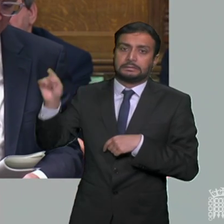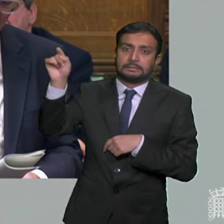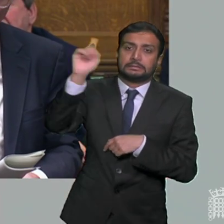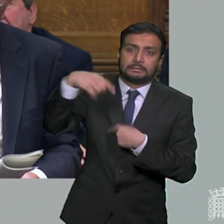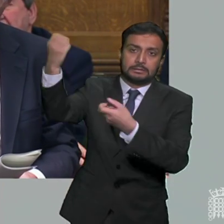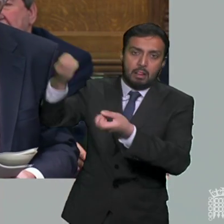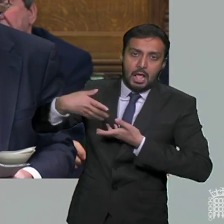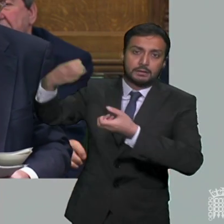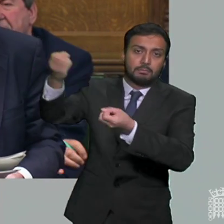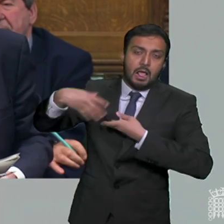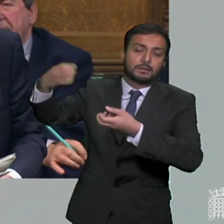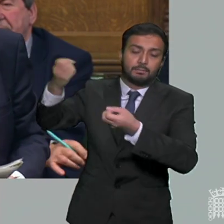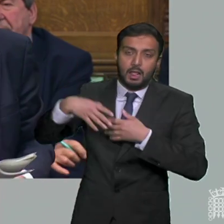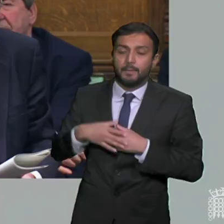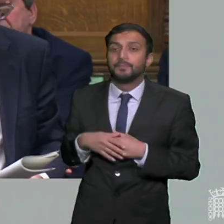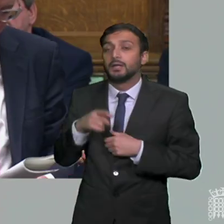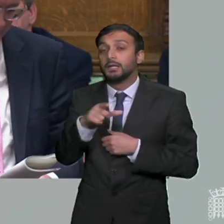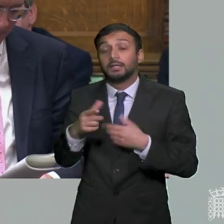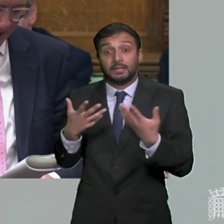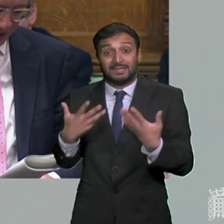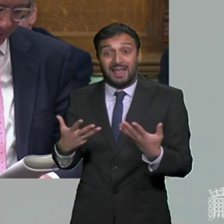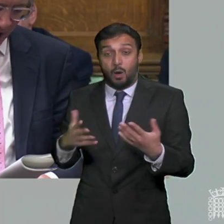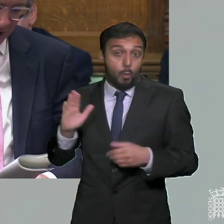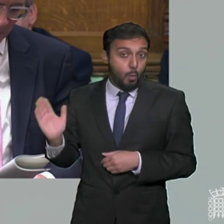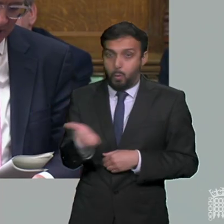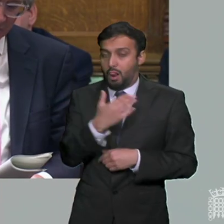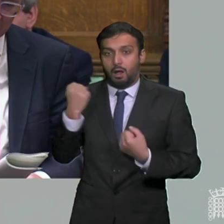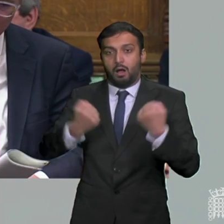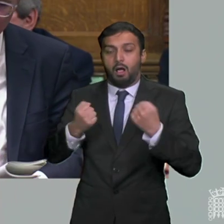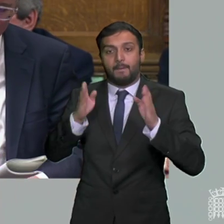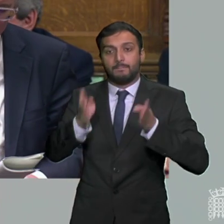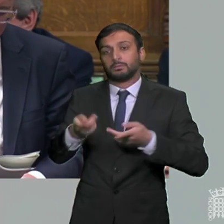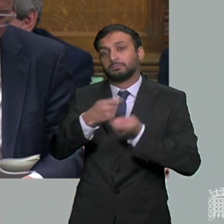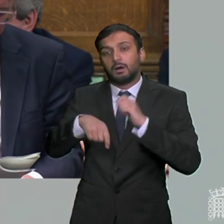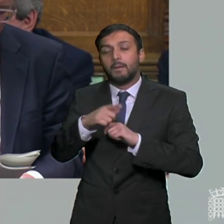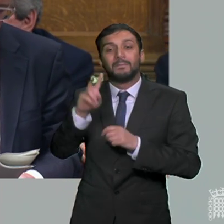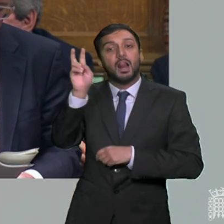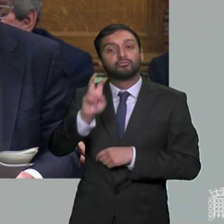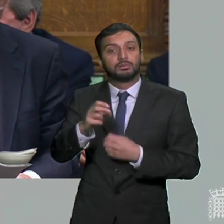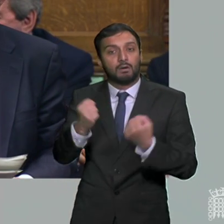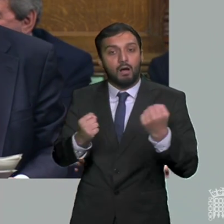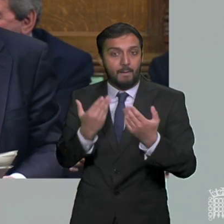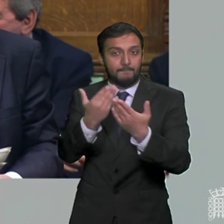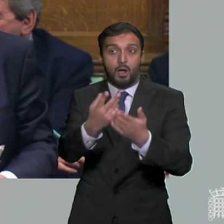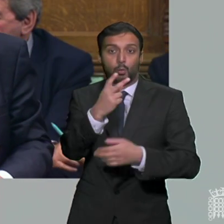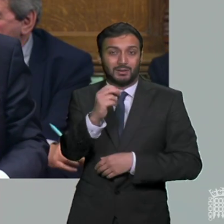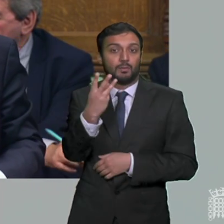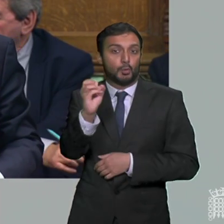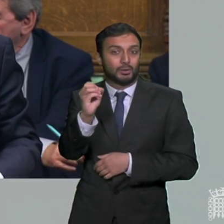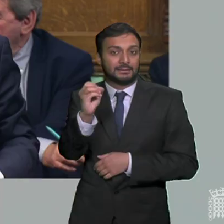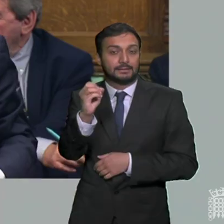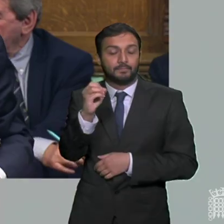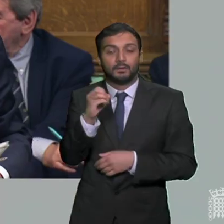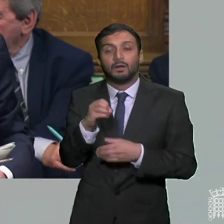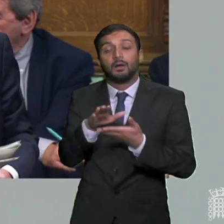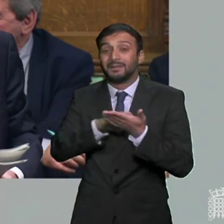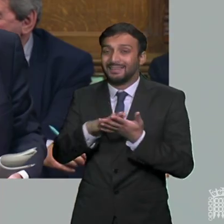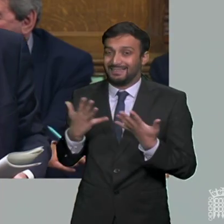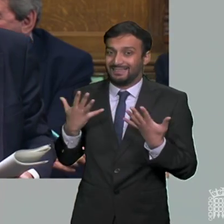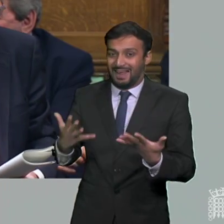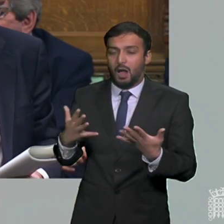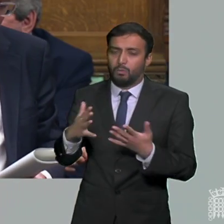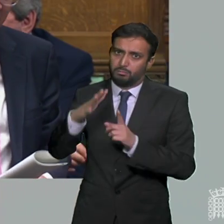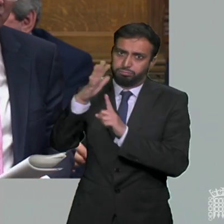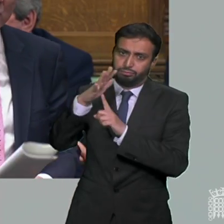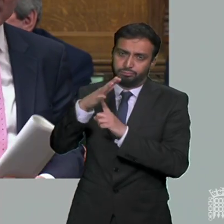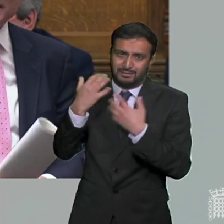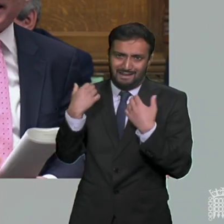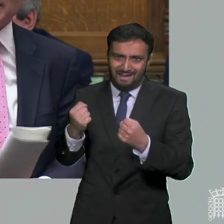The move to all new cars sold in the UK being electric by 2030 means it is critical that we have a battery manufacturing site.